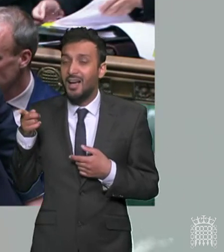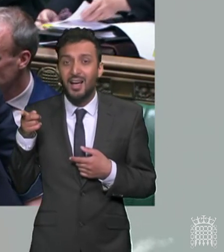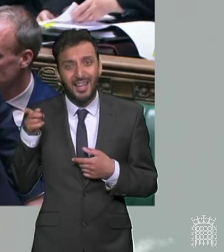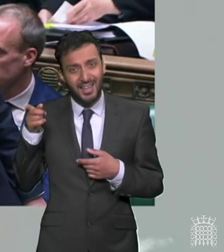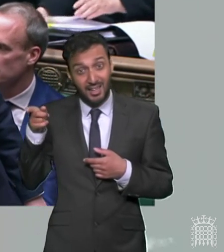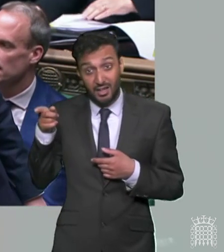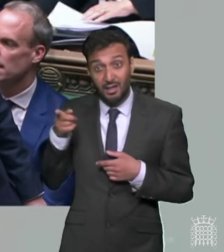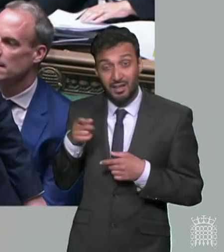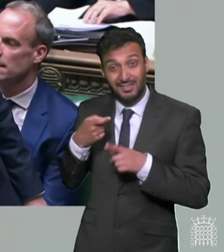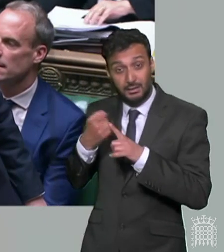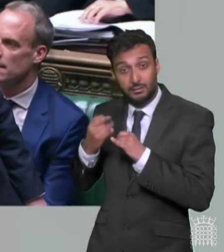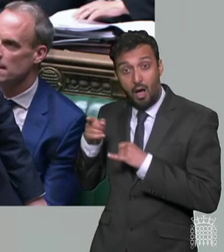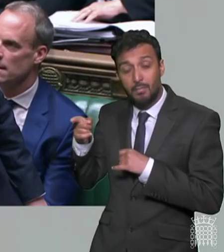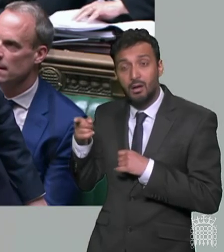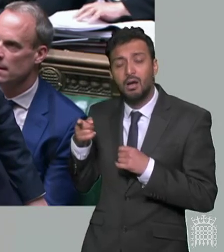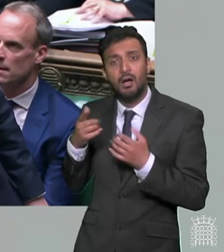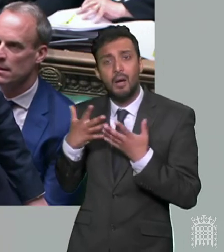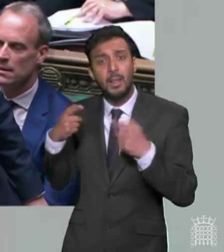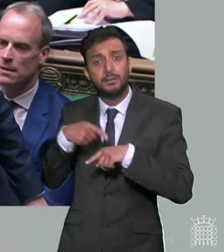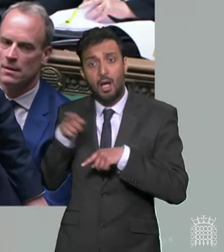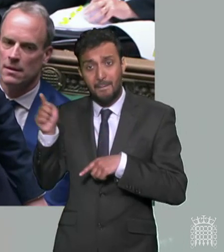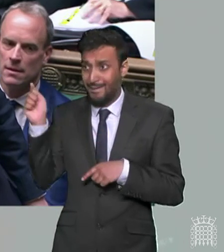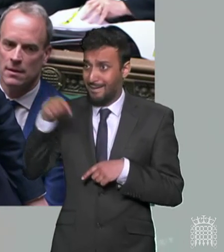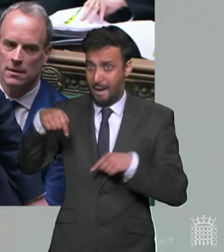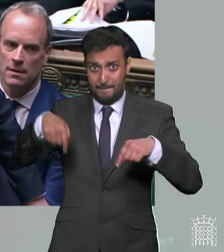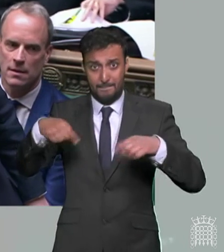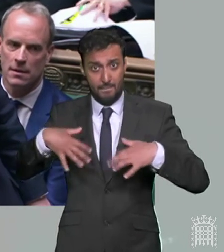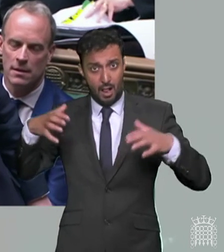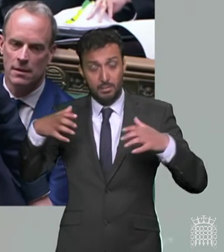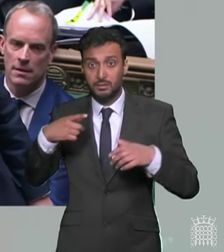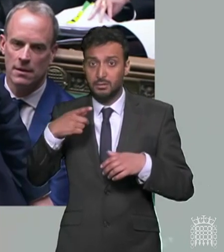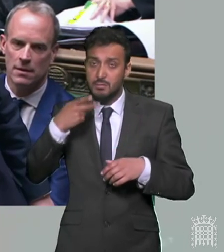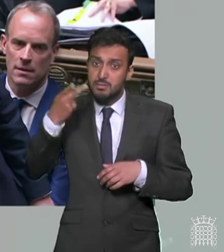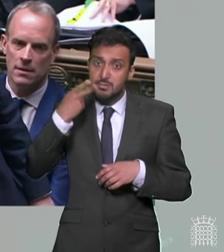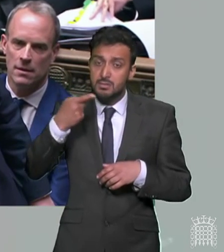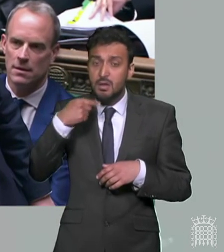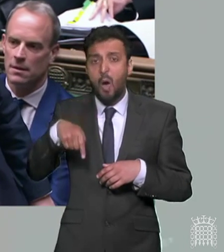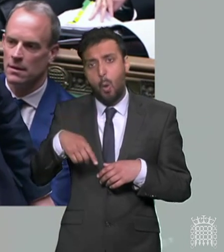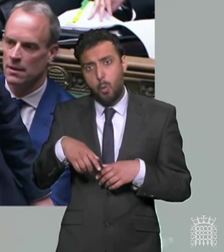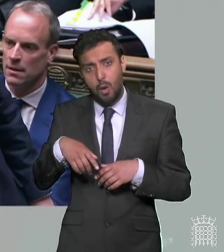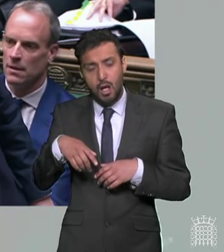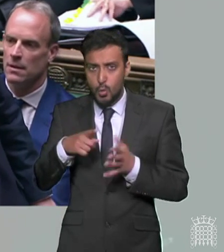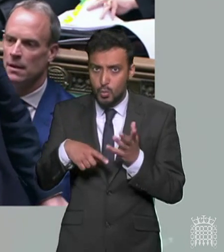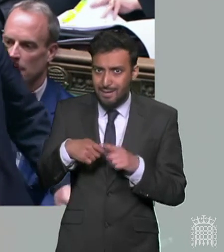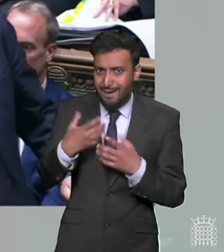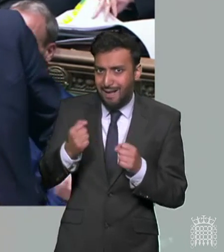How many times did he come to this place and say that the United Kingdom had the highest covid death rate in Europe?